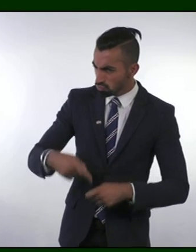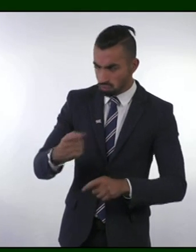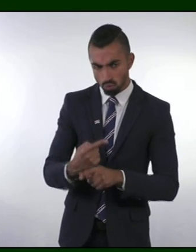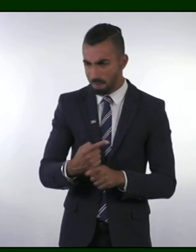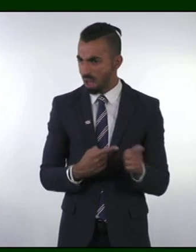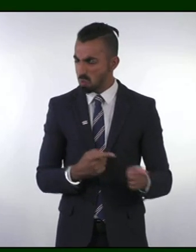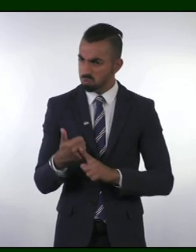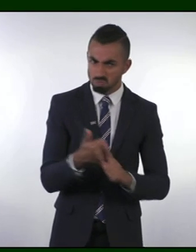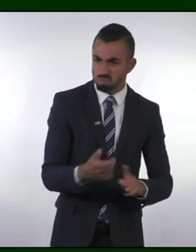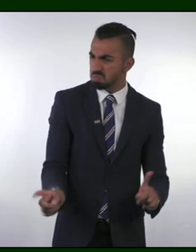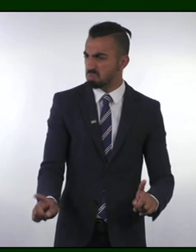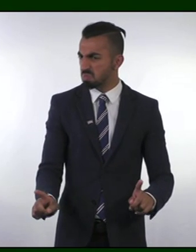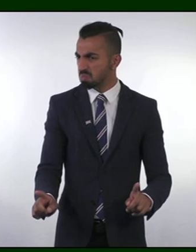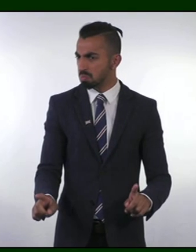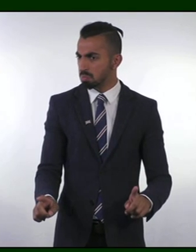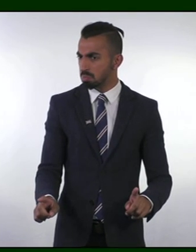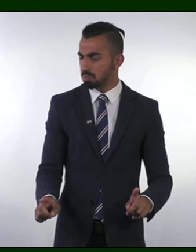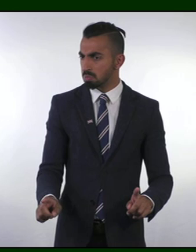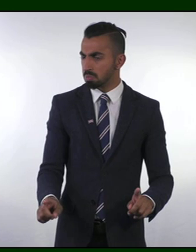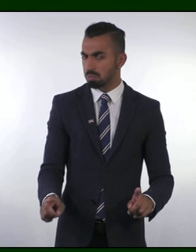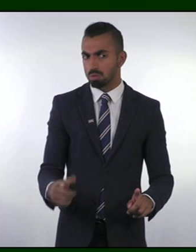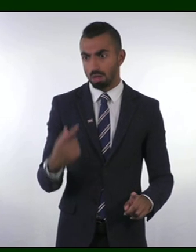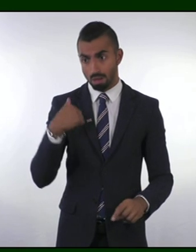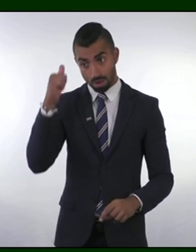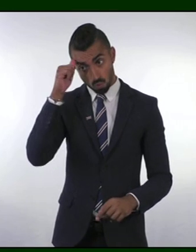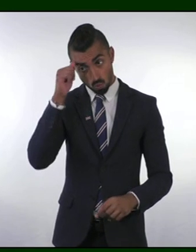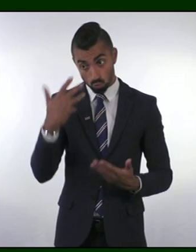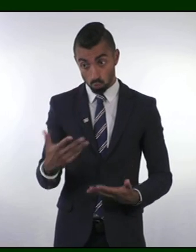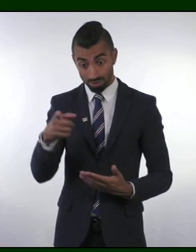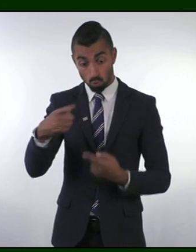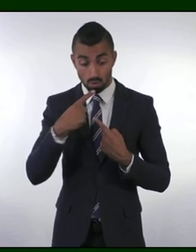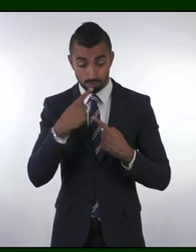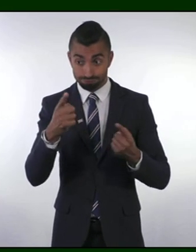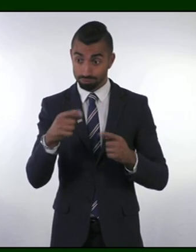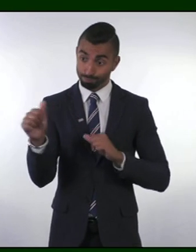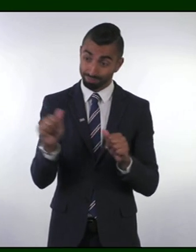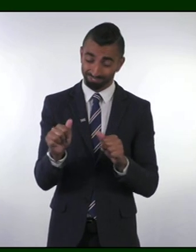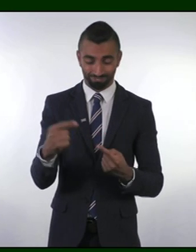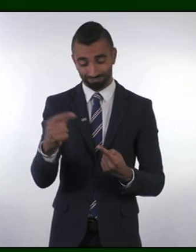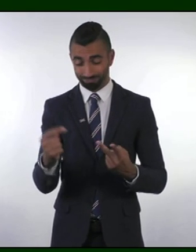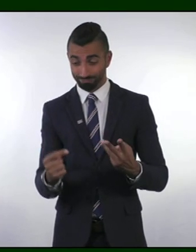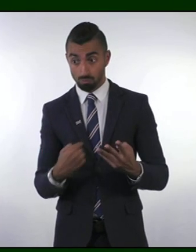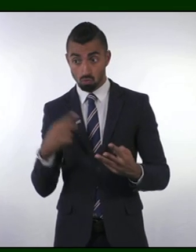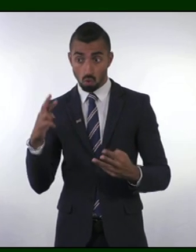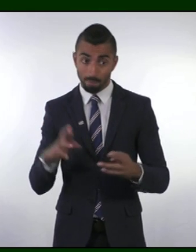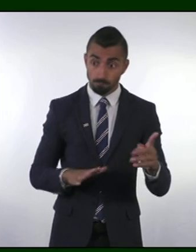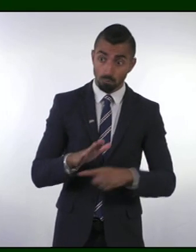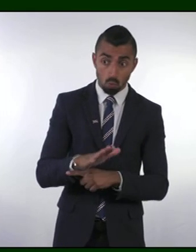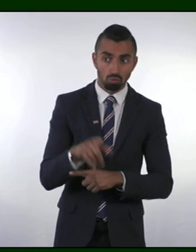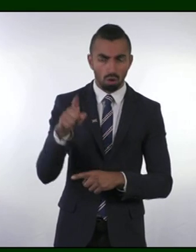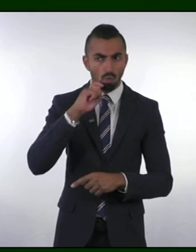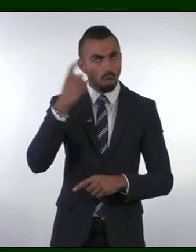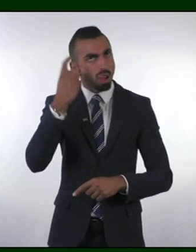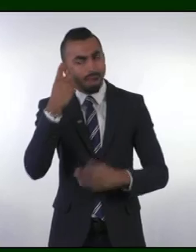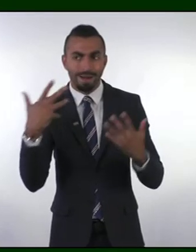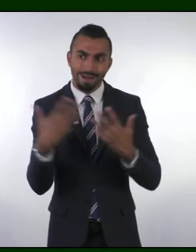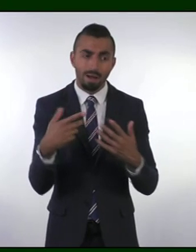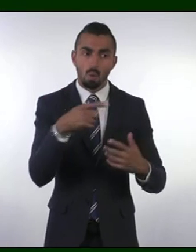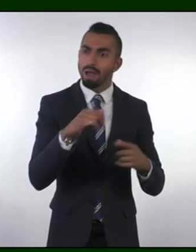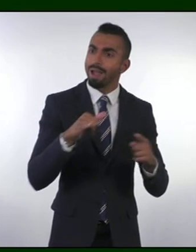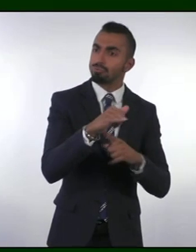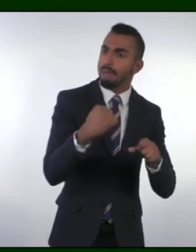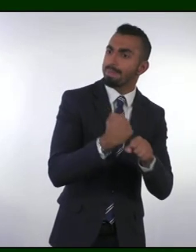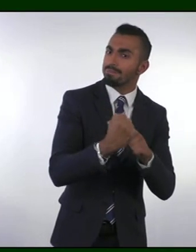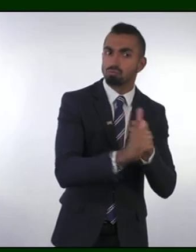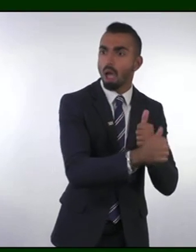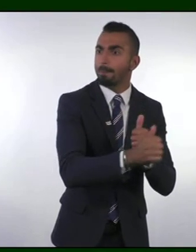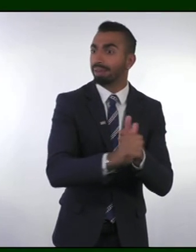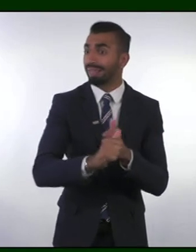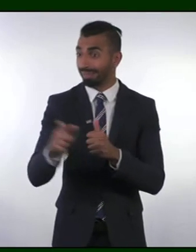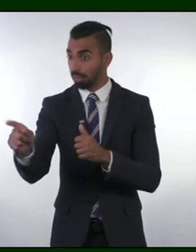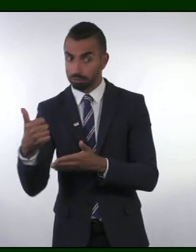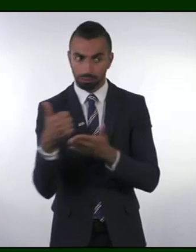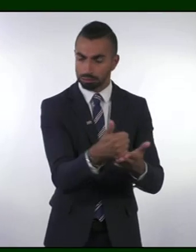The Chancellor has said that these are the first of his steps, so I hope that we will quickly see some action taken to deal with those areas.